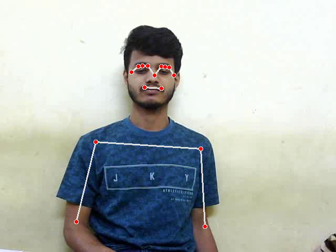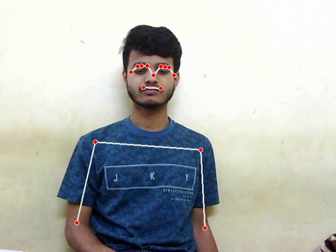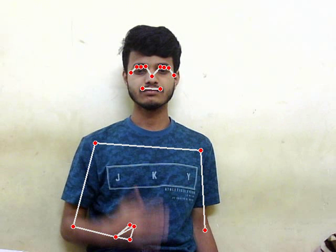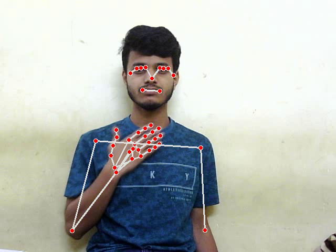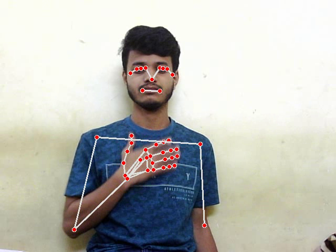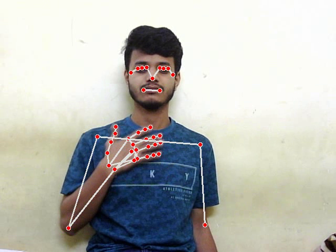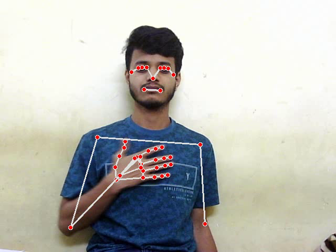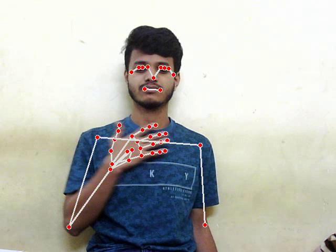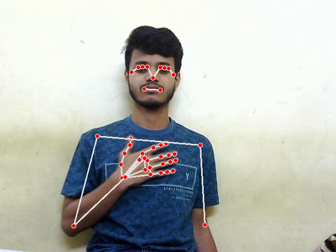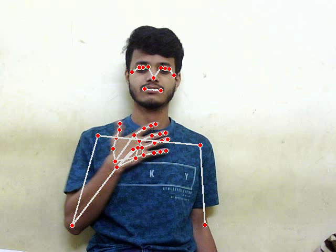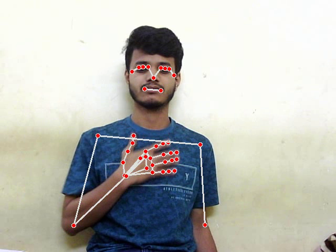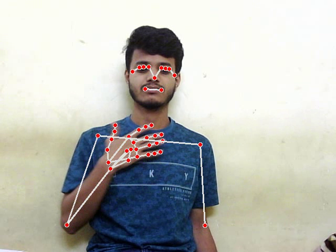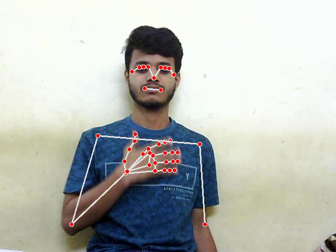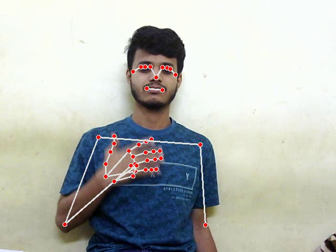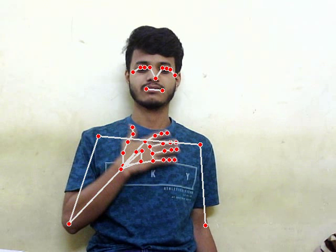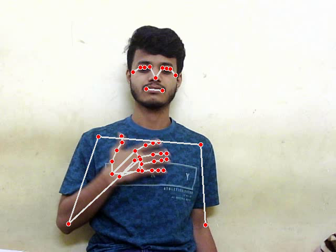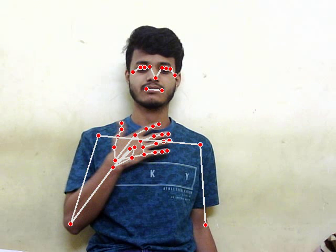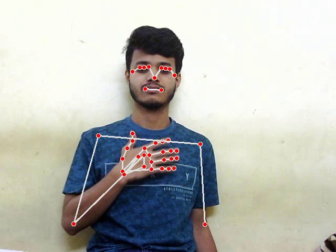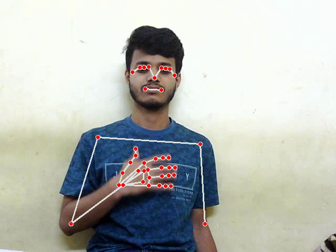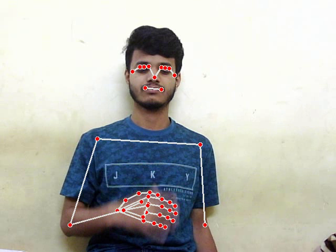please